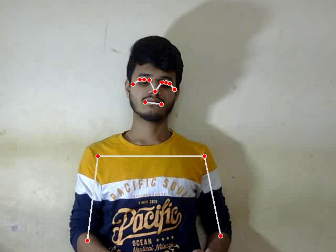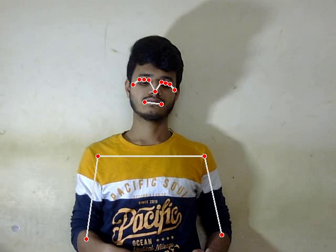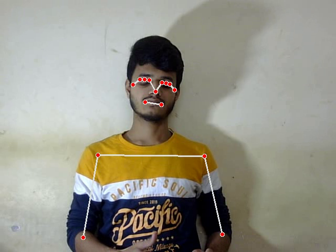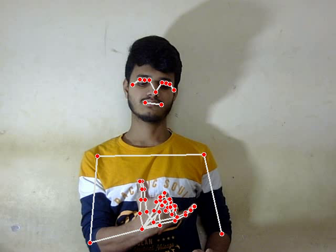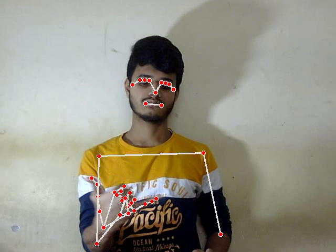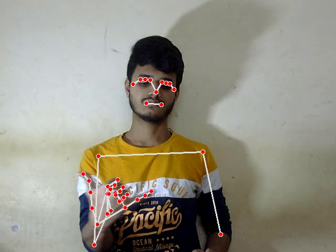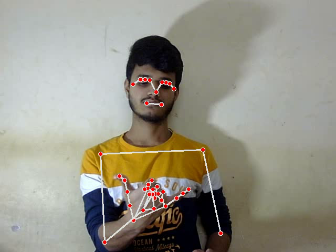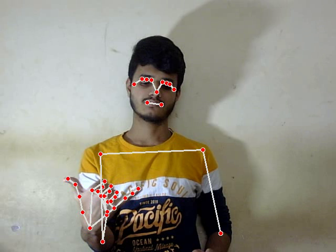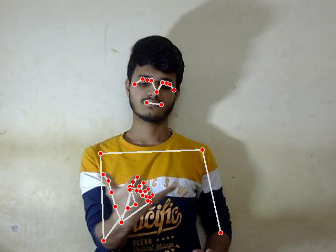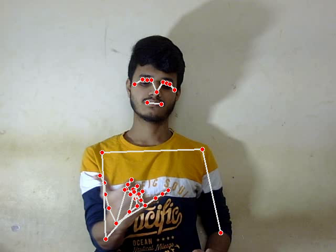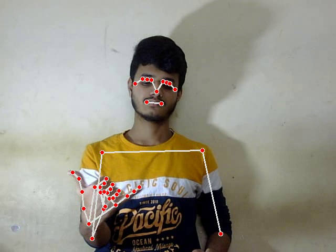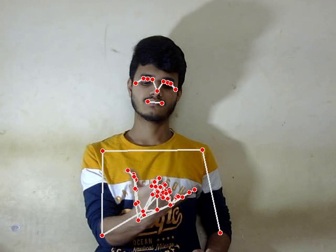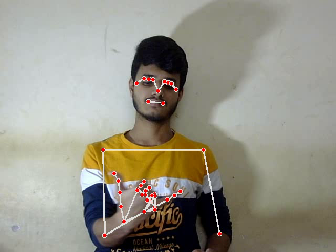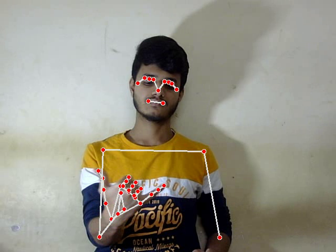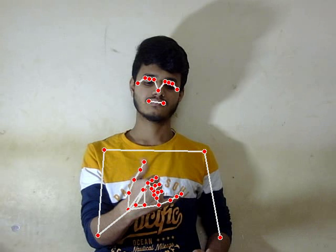same